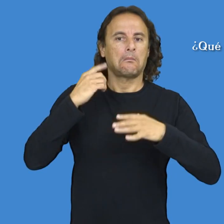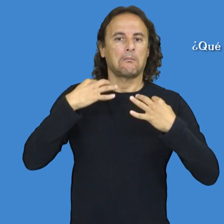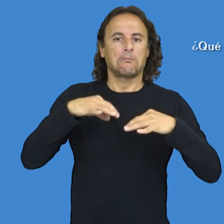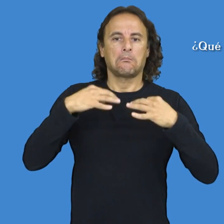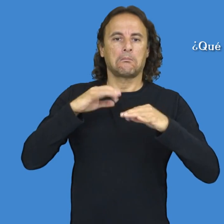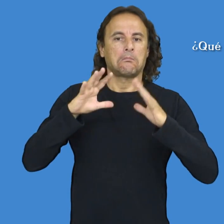normal